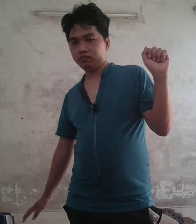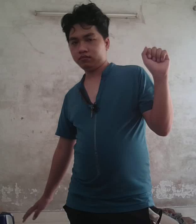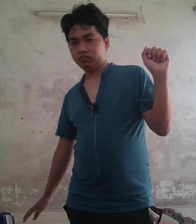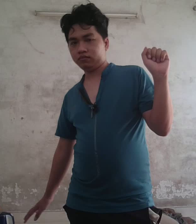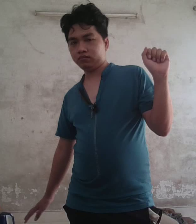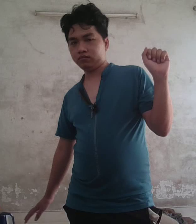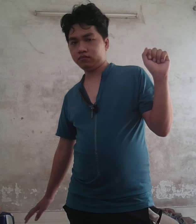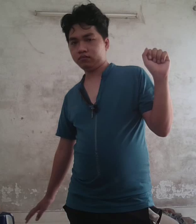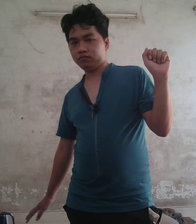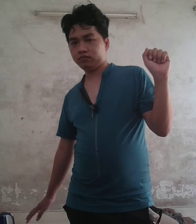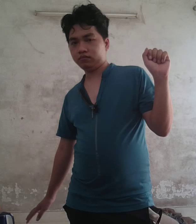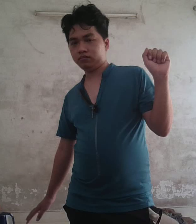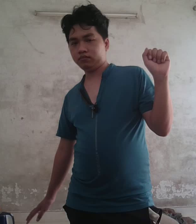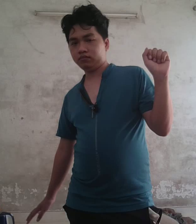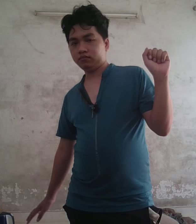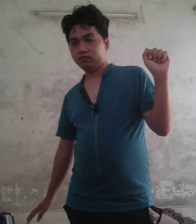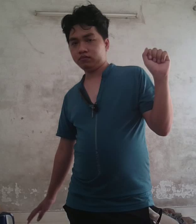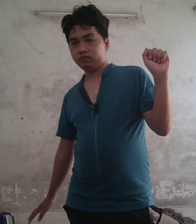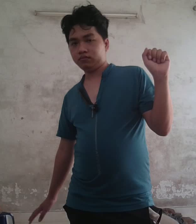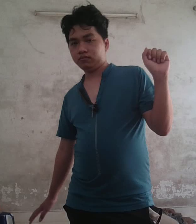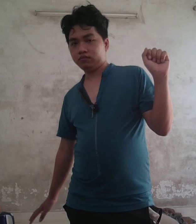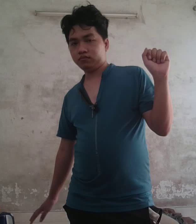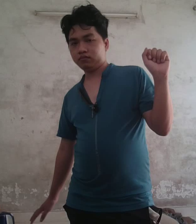a